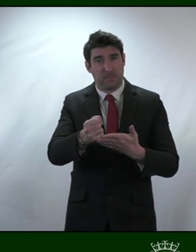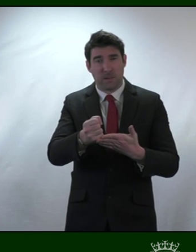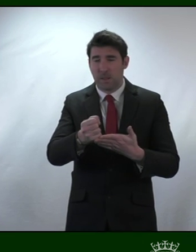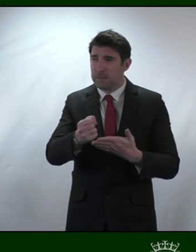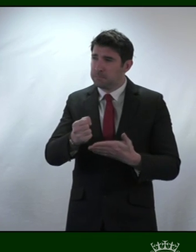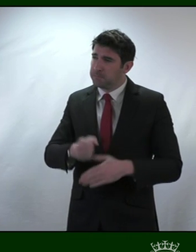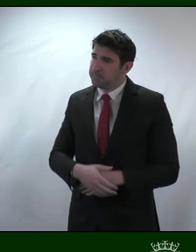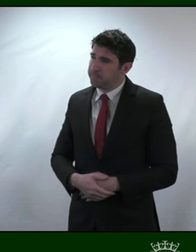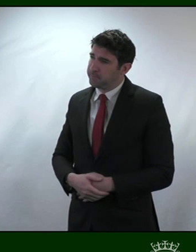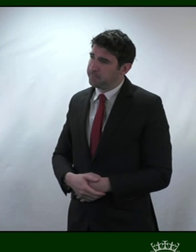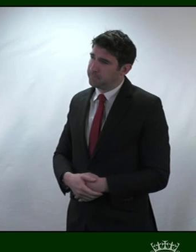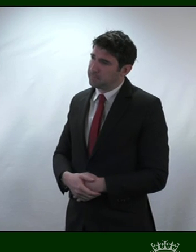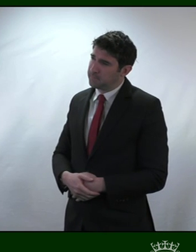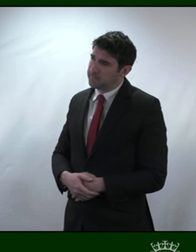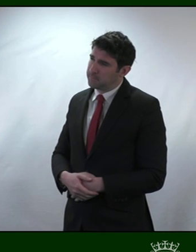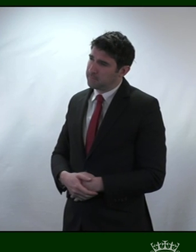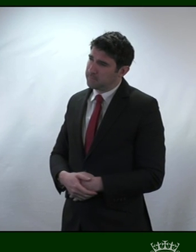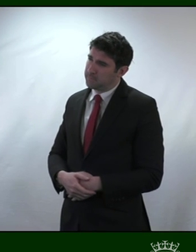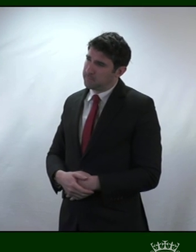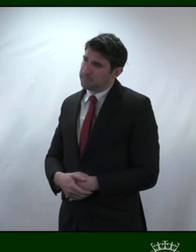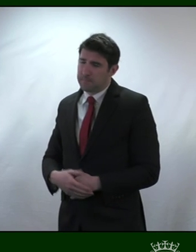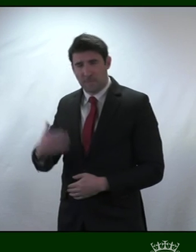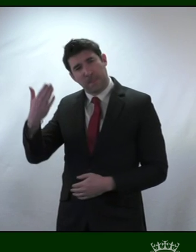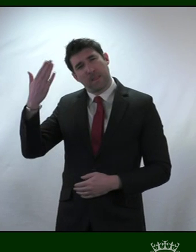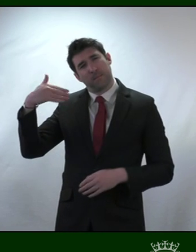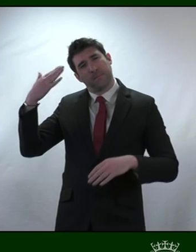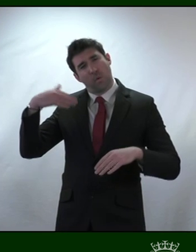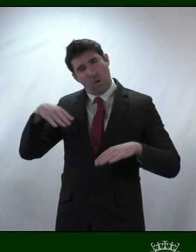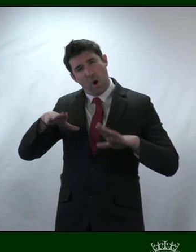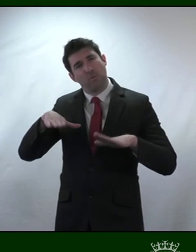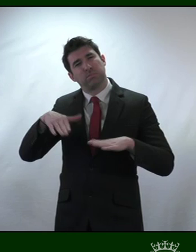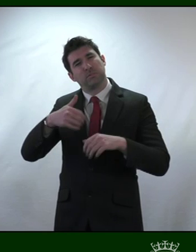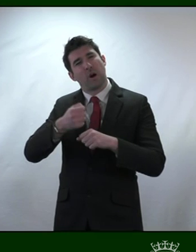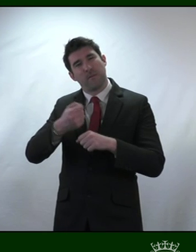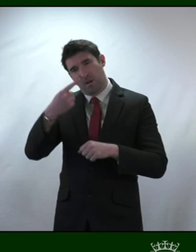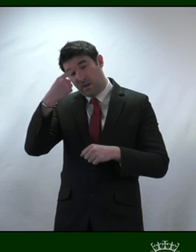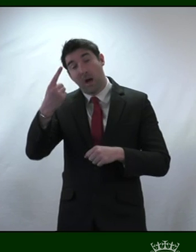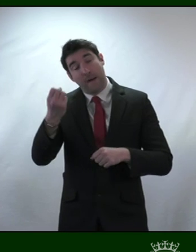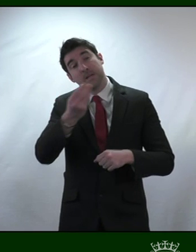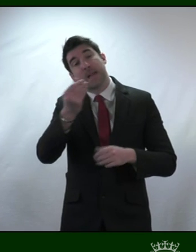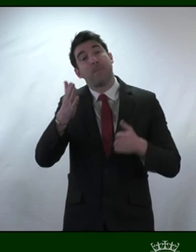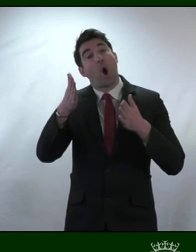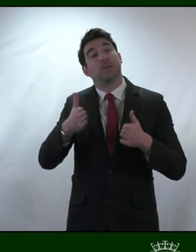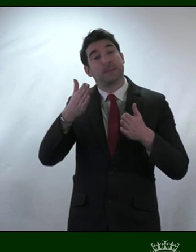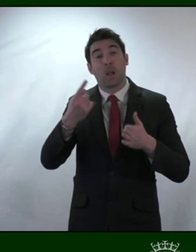Previously the UK Government have held an ideological view that drug consumption rooms encourage drug taking.